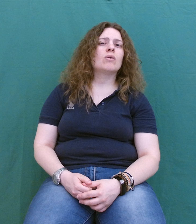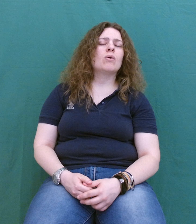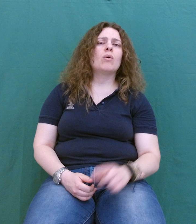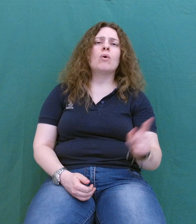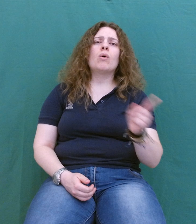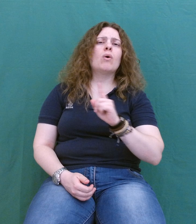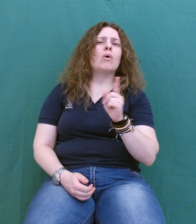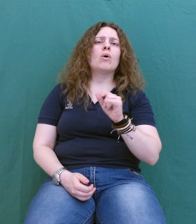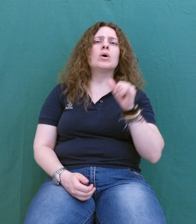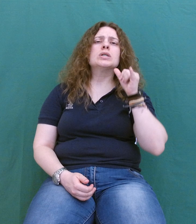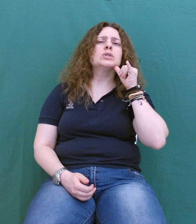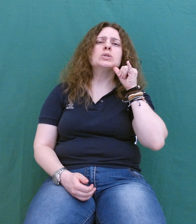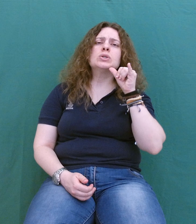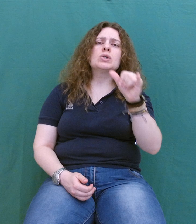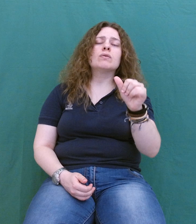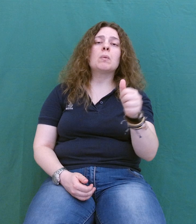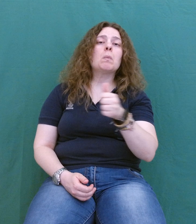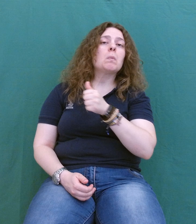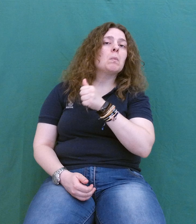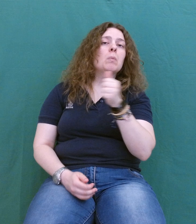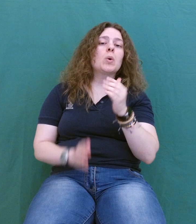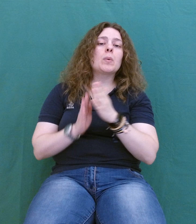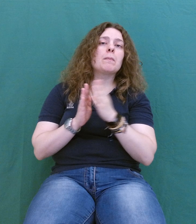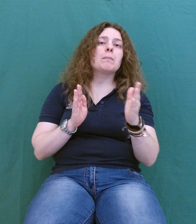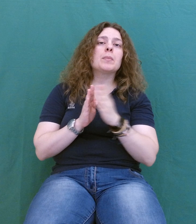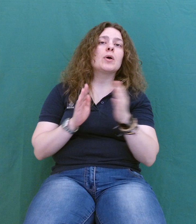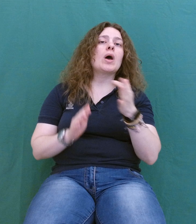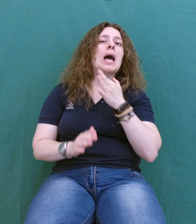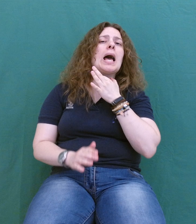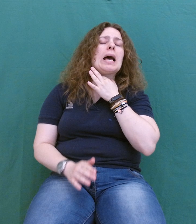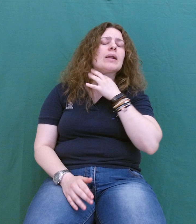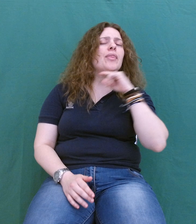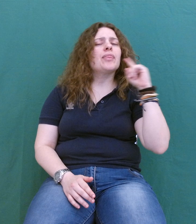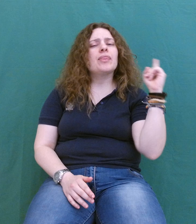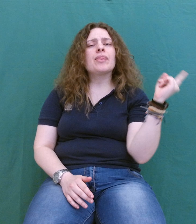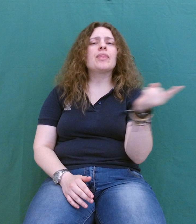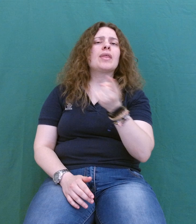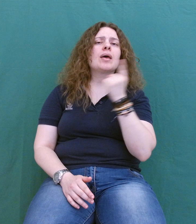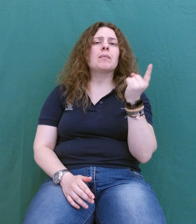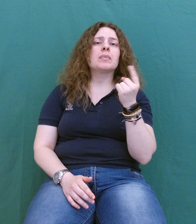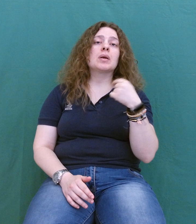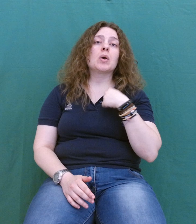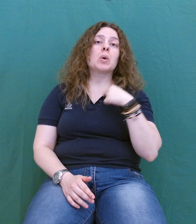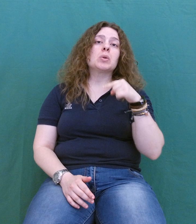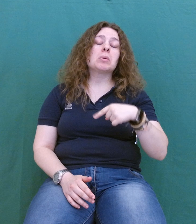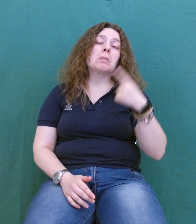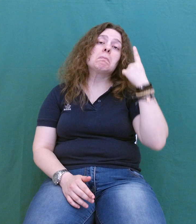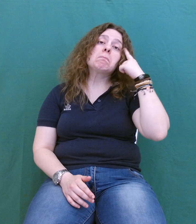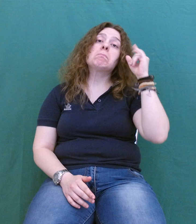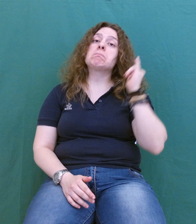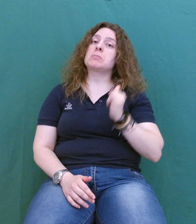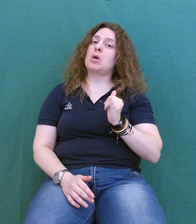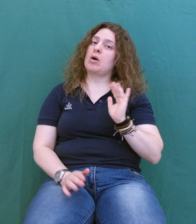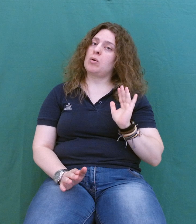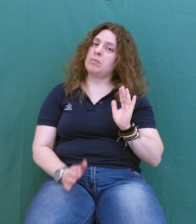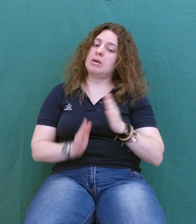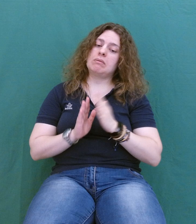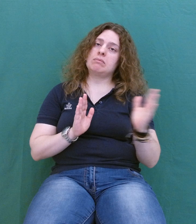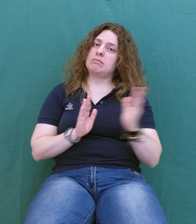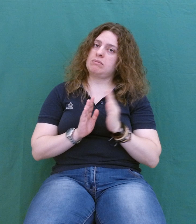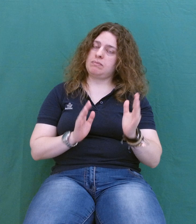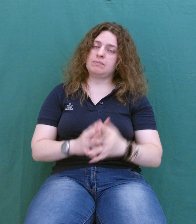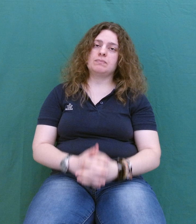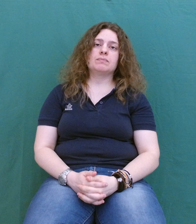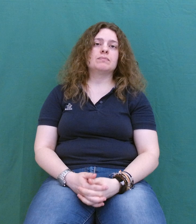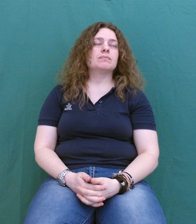ΟΧΙ ΙΣΟΒΙΑ ΜΟΝΟ ΠΕΡΙΟΔΟΣ ΑΝΑΓΚΗ ΘΕΡΑΠΕΙΑ ΕΓΩ ΤΩΡΑ ΔΕΝ ΞΕΡΩ ΑΚΟΜΑ ΠΕΡΙΟΔΟΣ